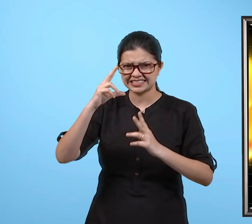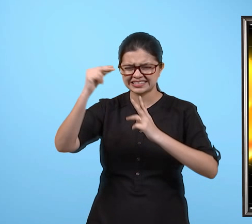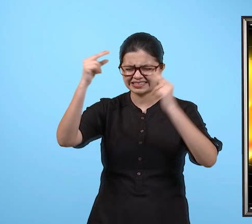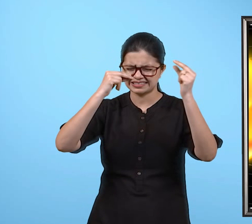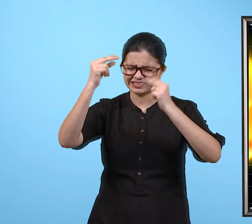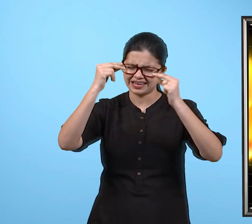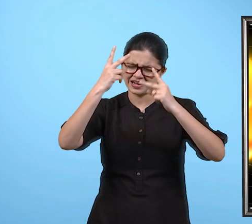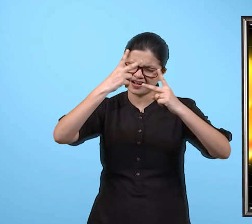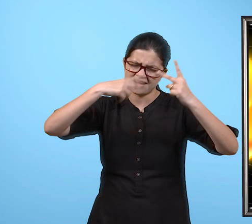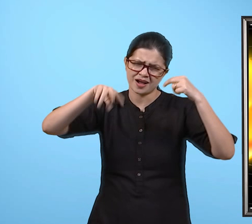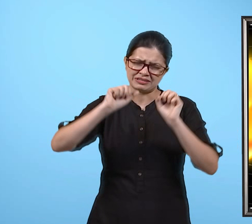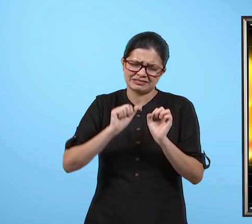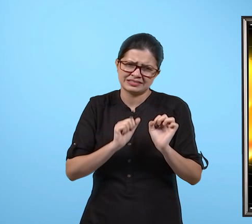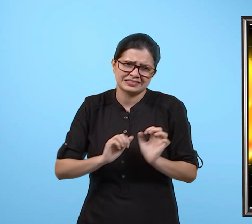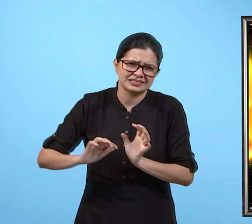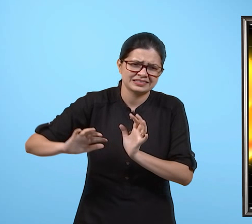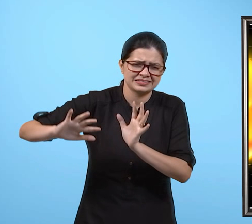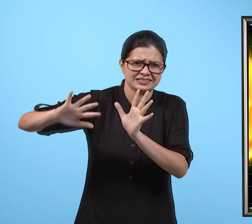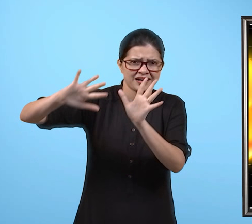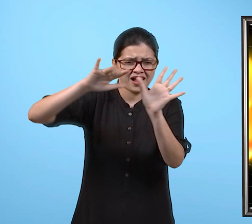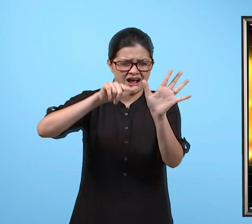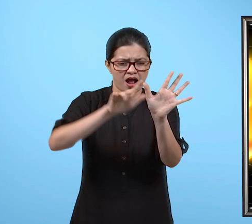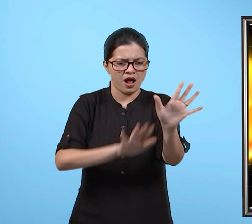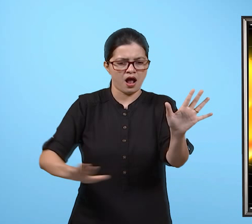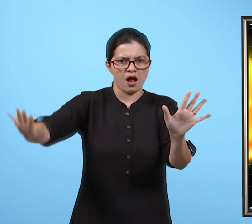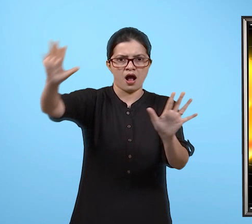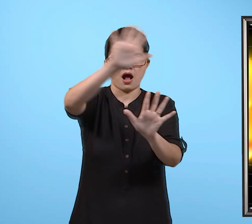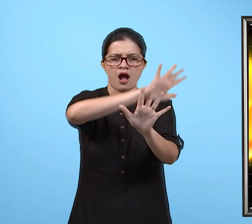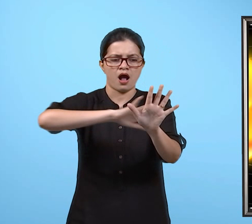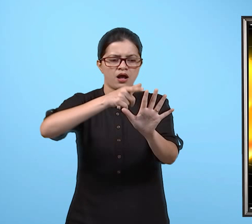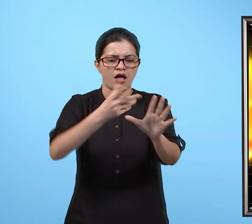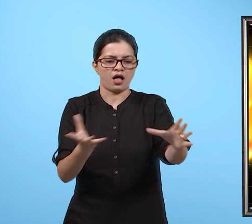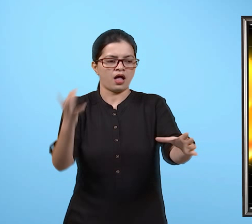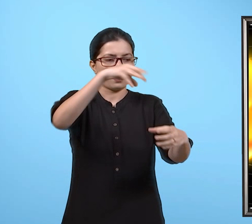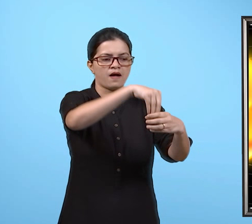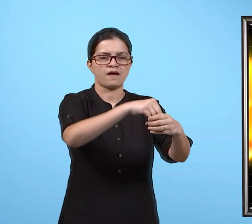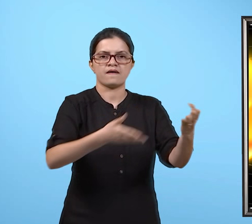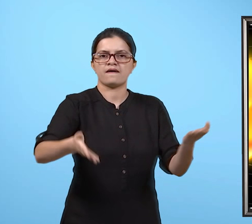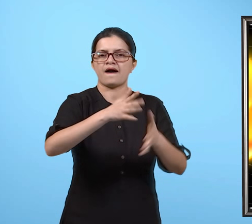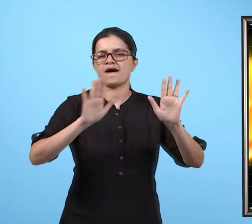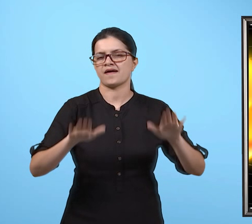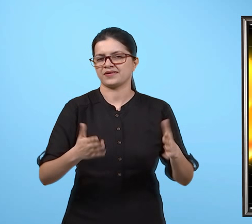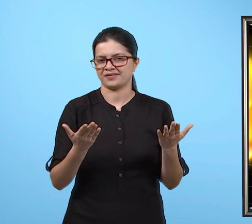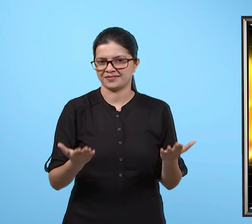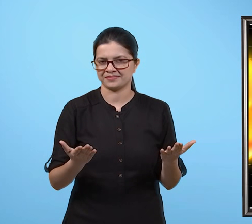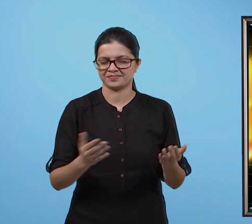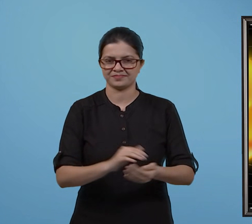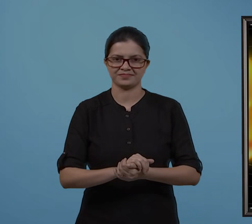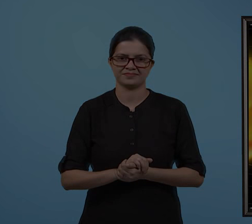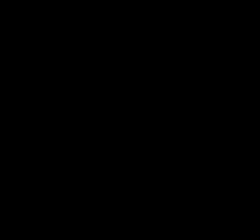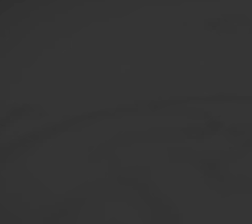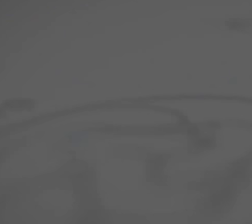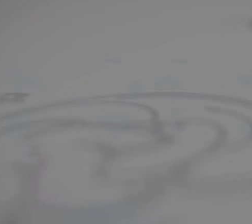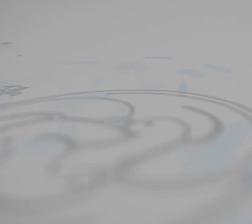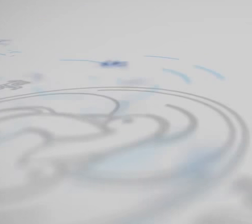of the Milky Way galaxy.